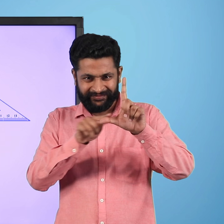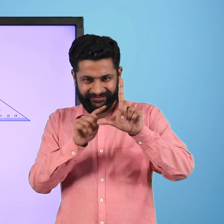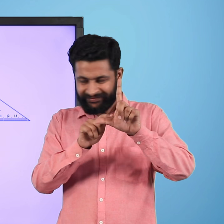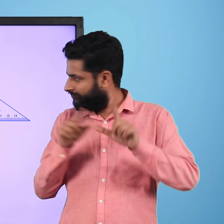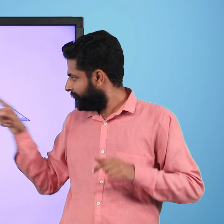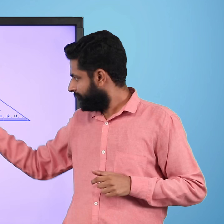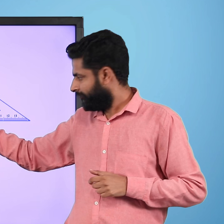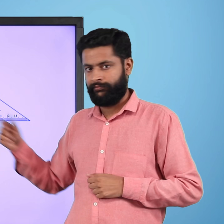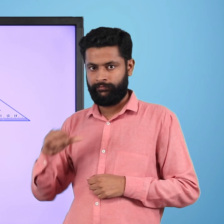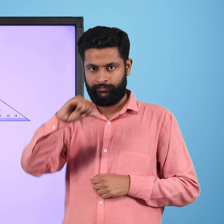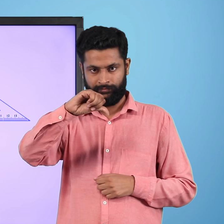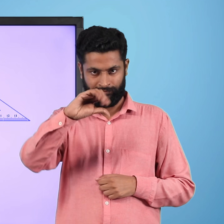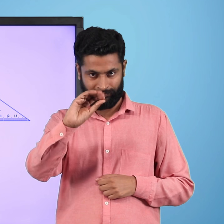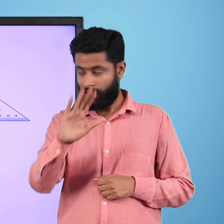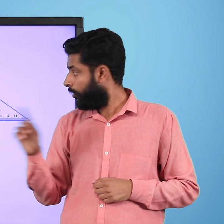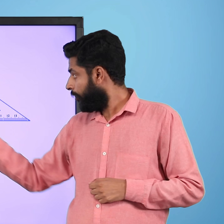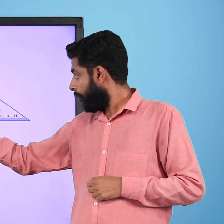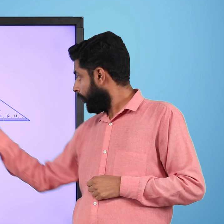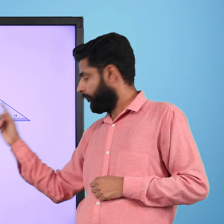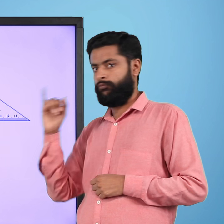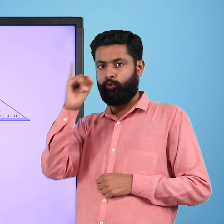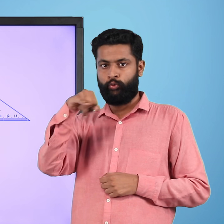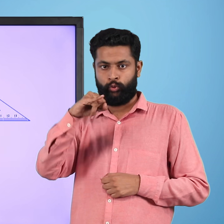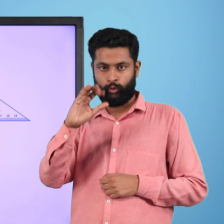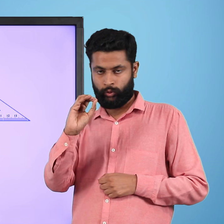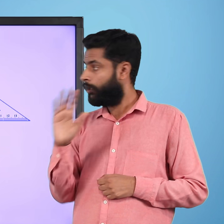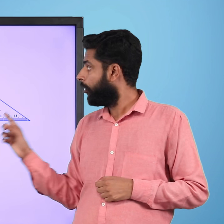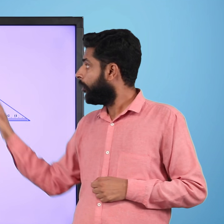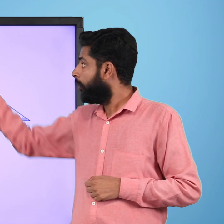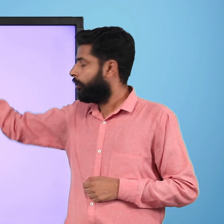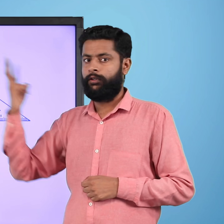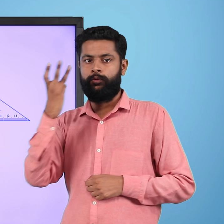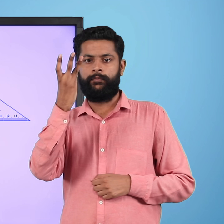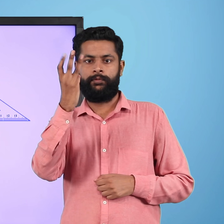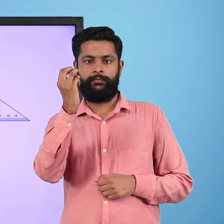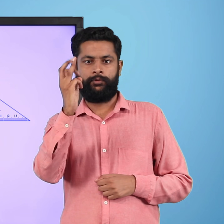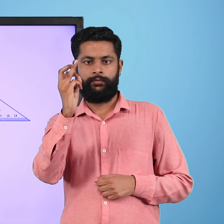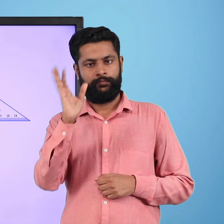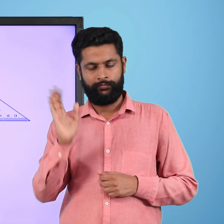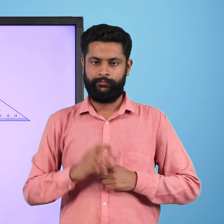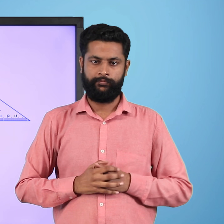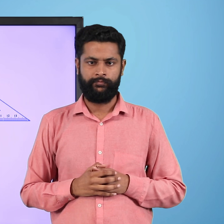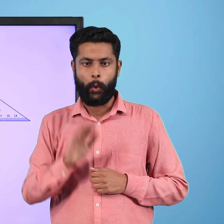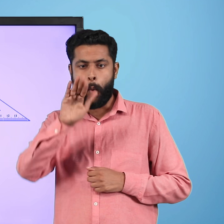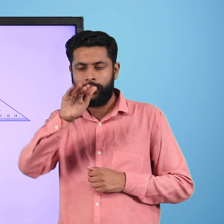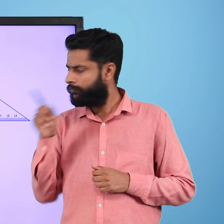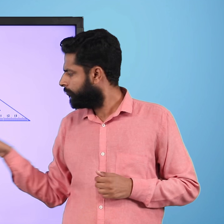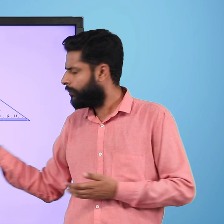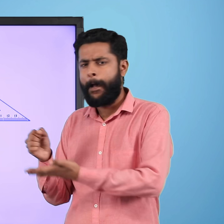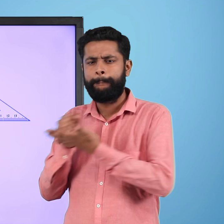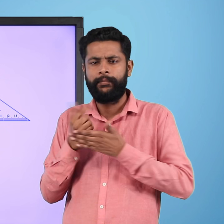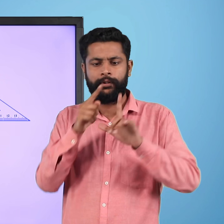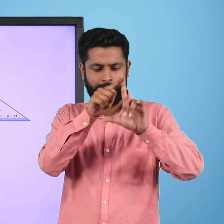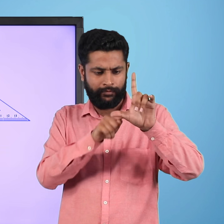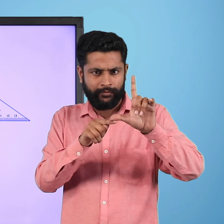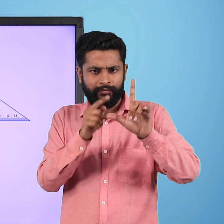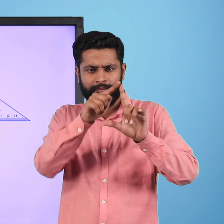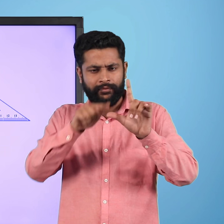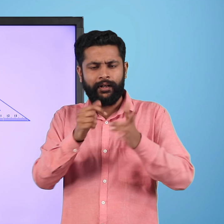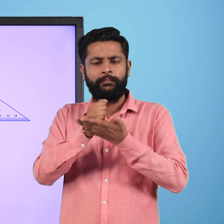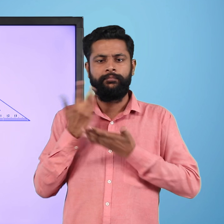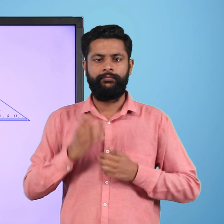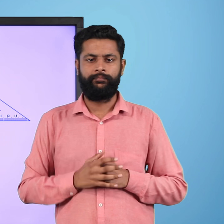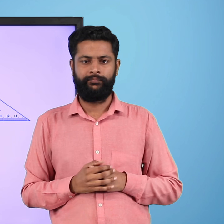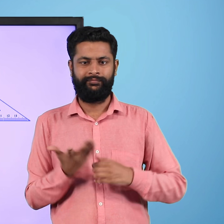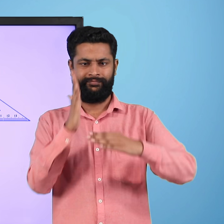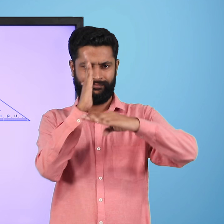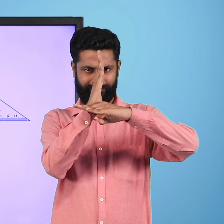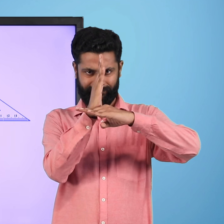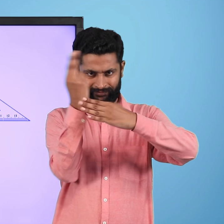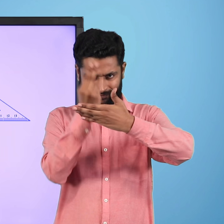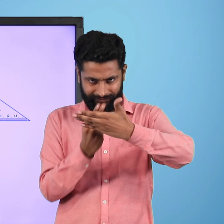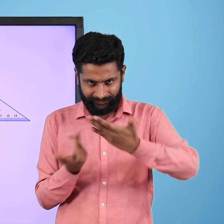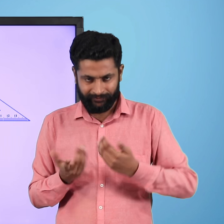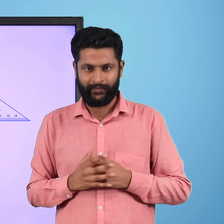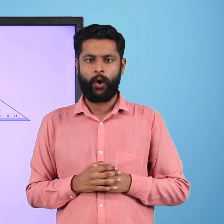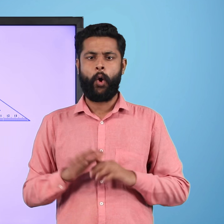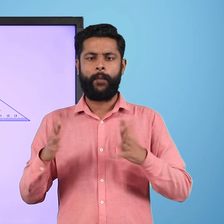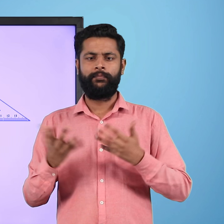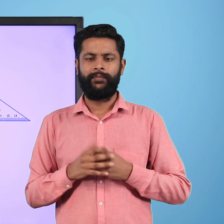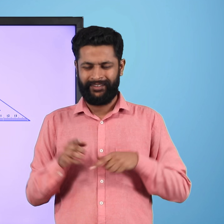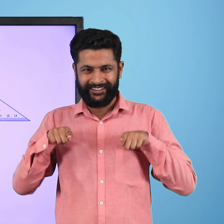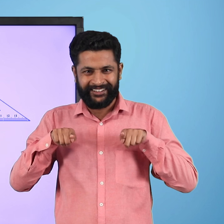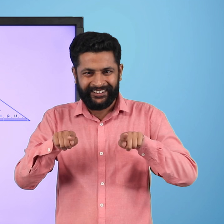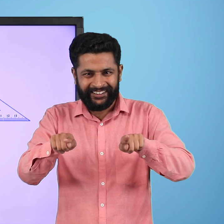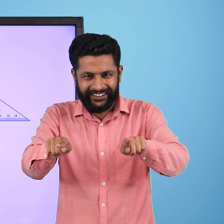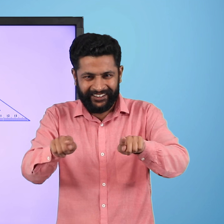60 degree, 90 degree angles at the vertices. They are used to draw perpendicular and parallel lines.